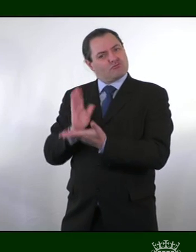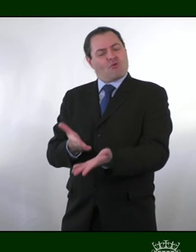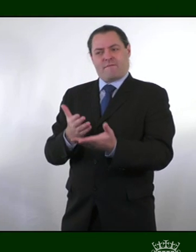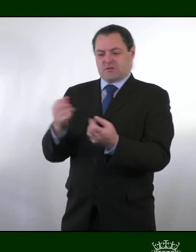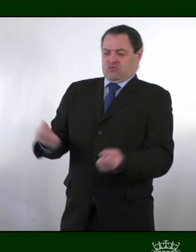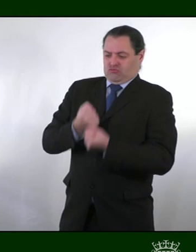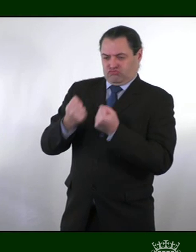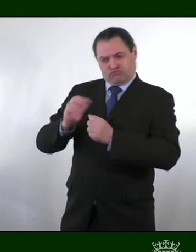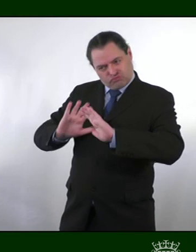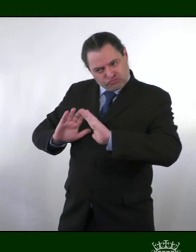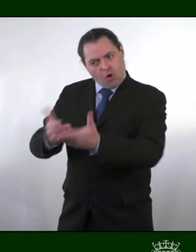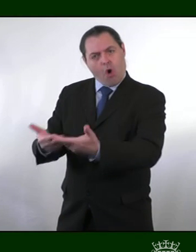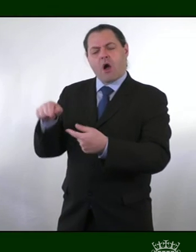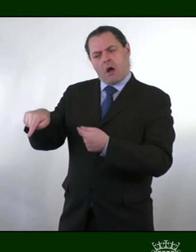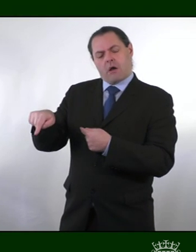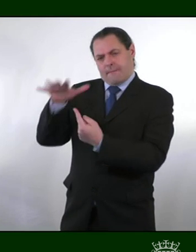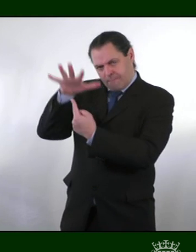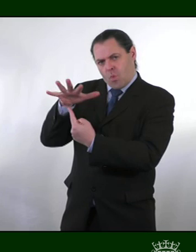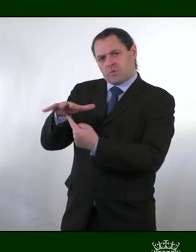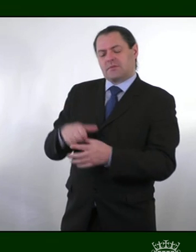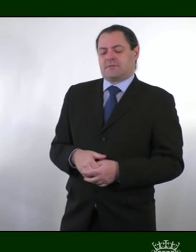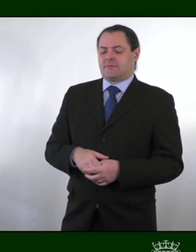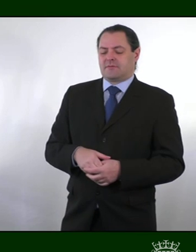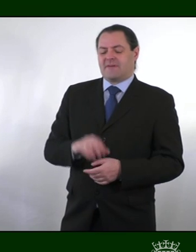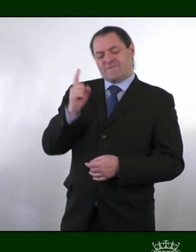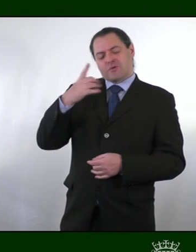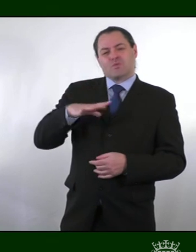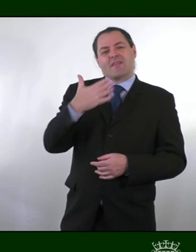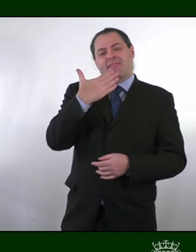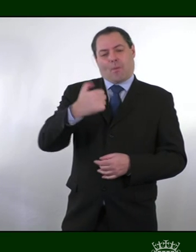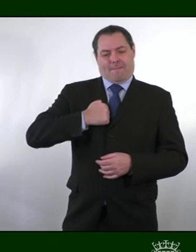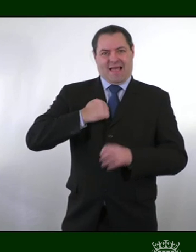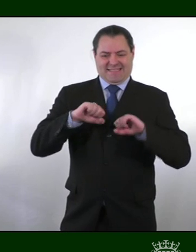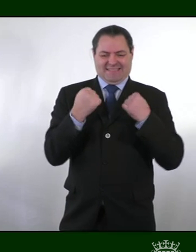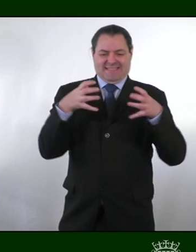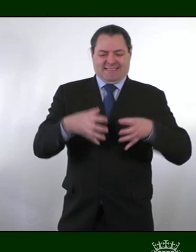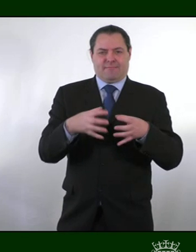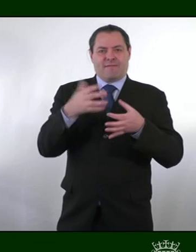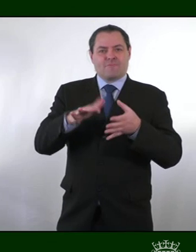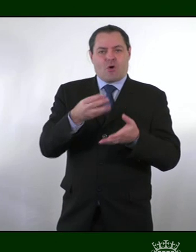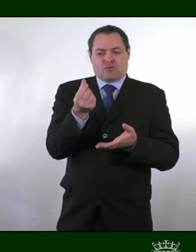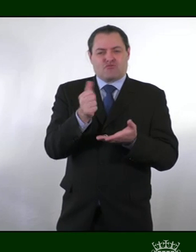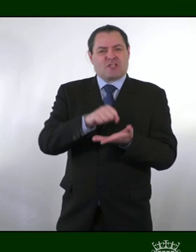Before I turn to the details, let me thank the whole Treasury team, and especially my right hon.